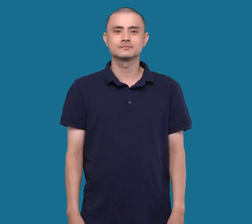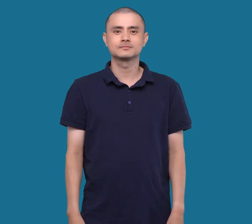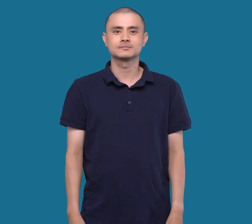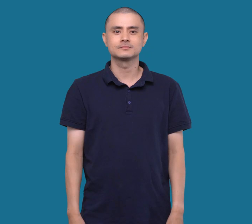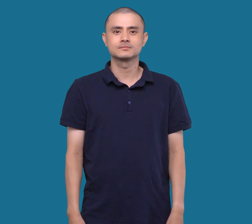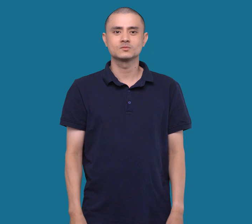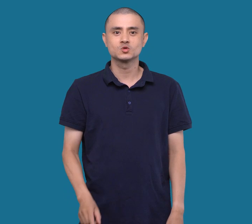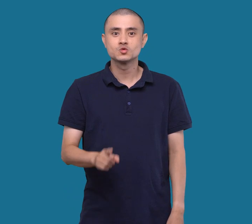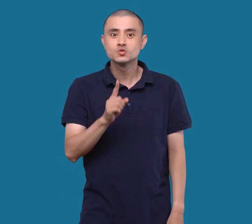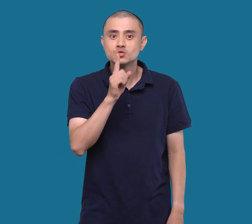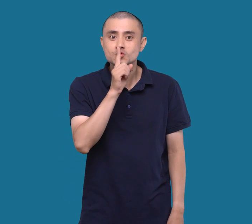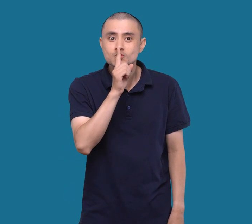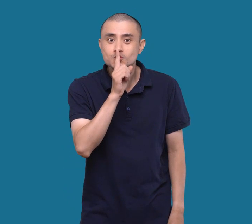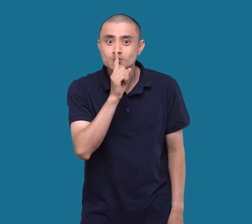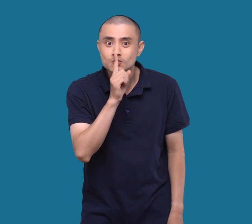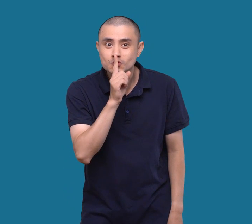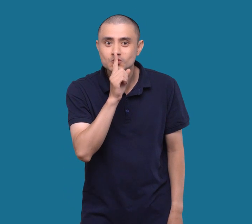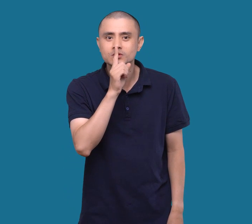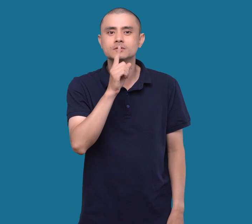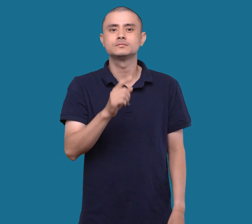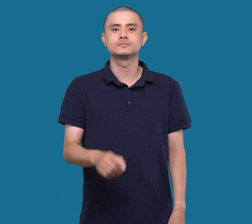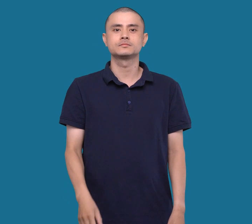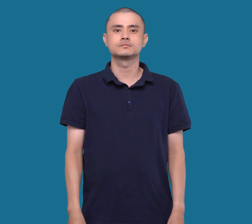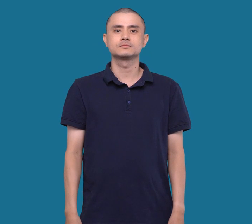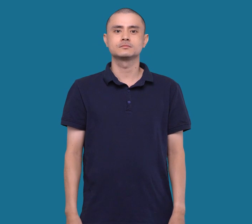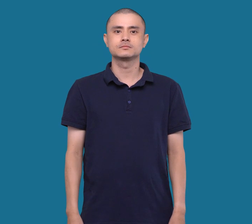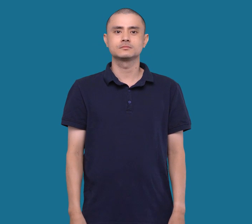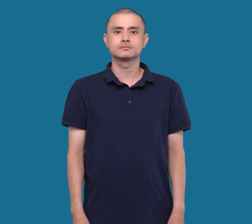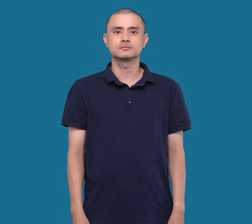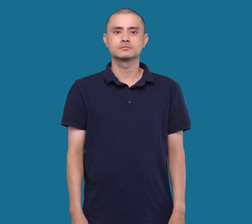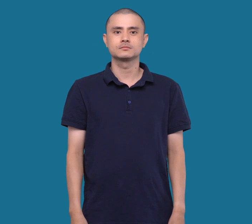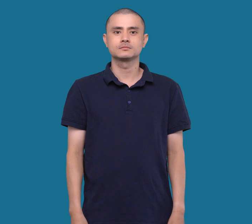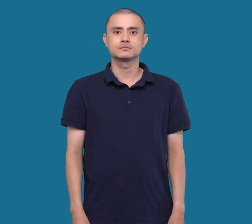suỵt